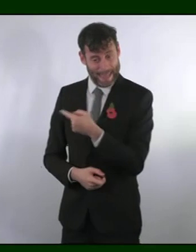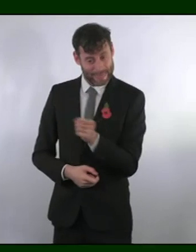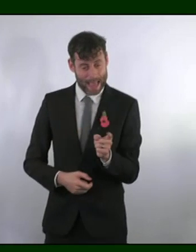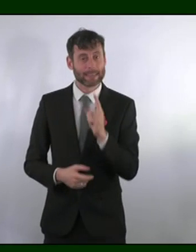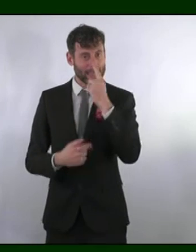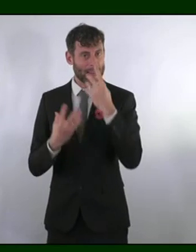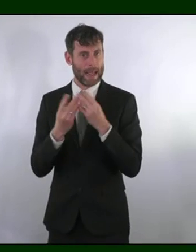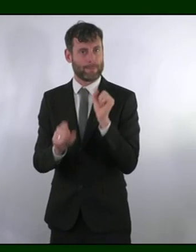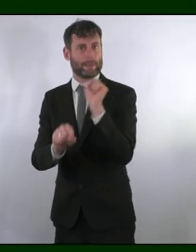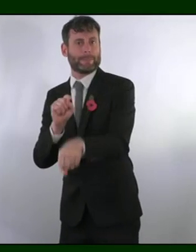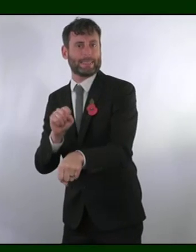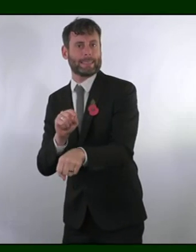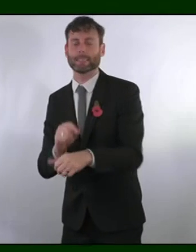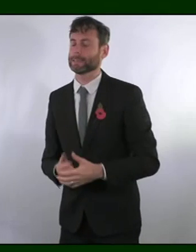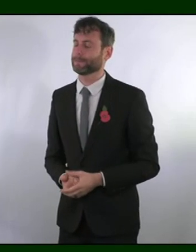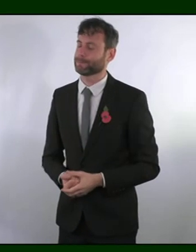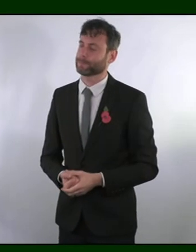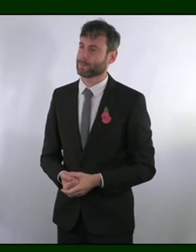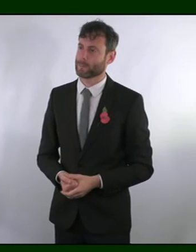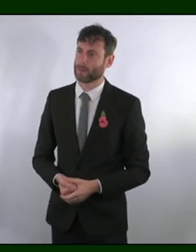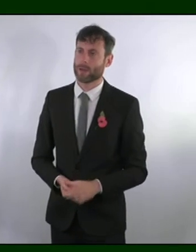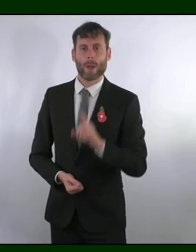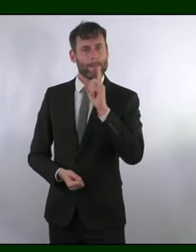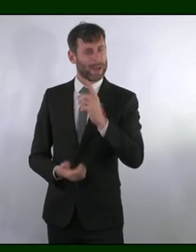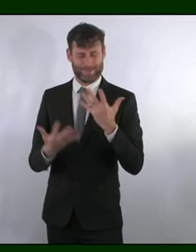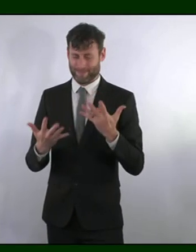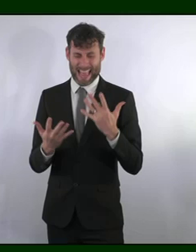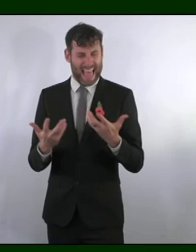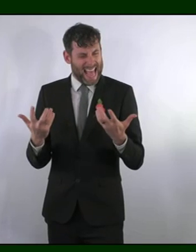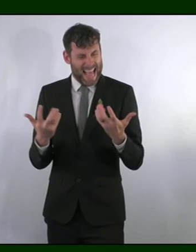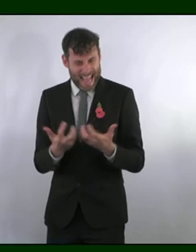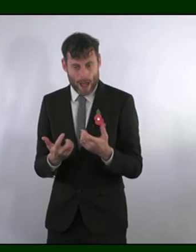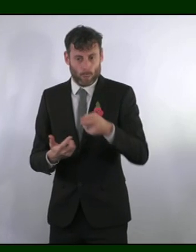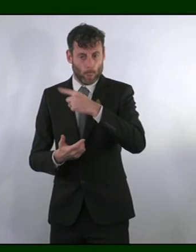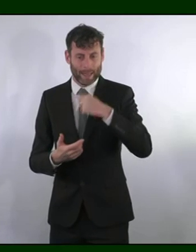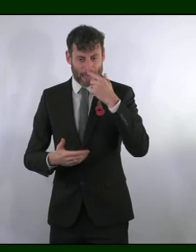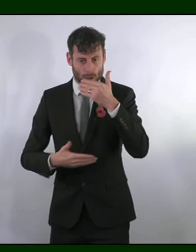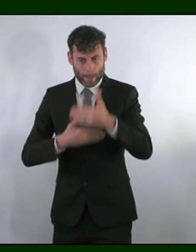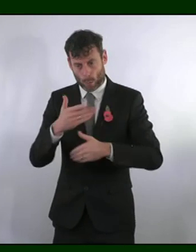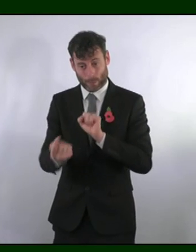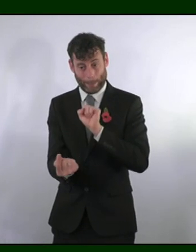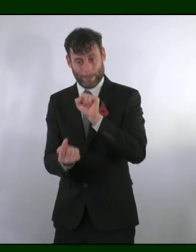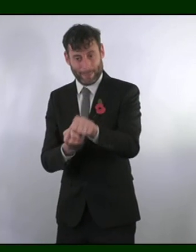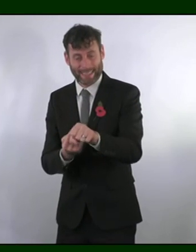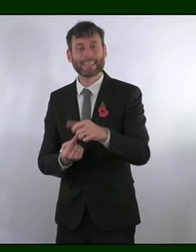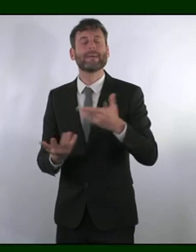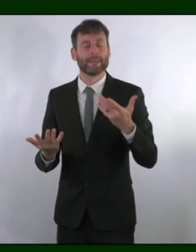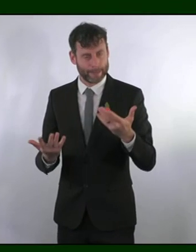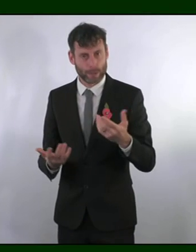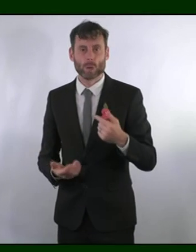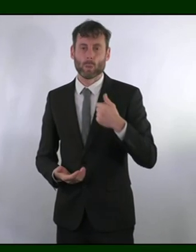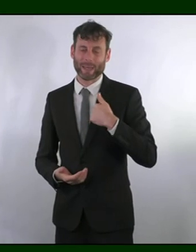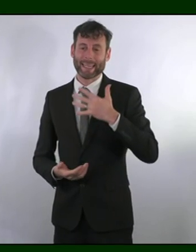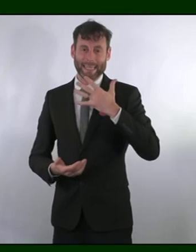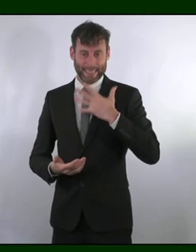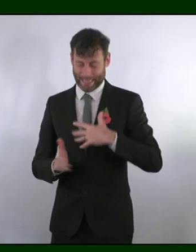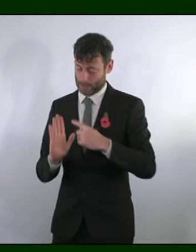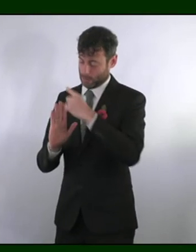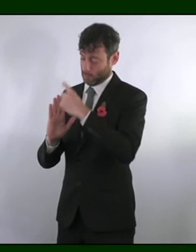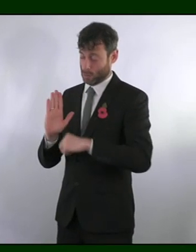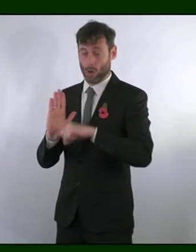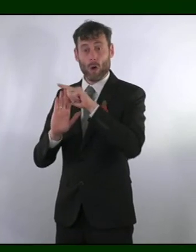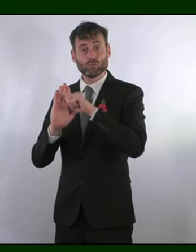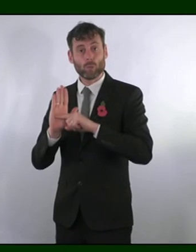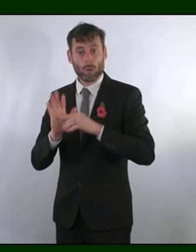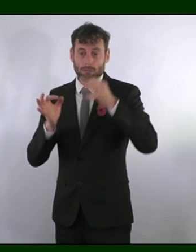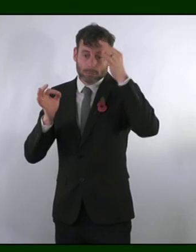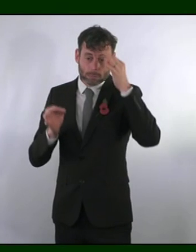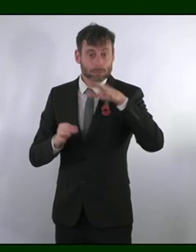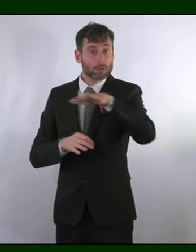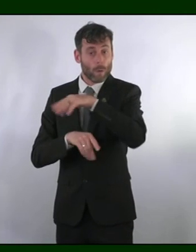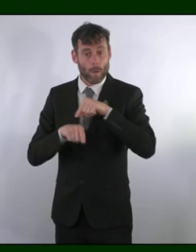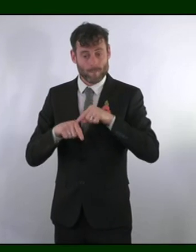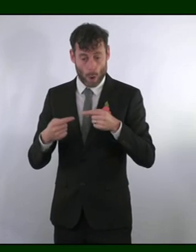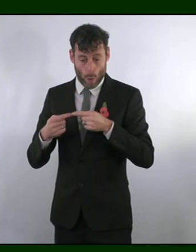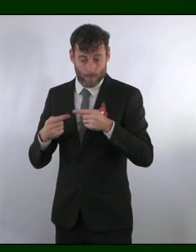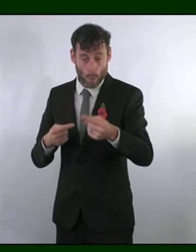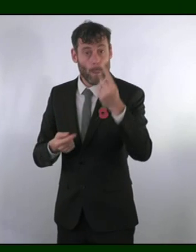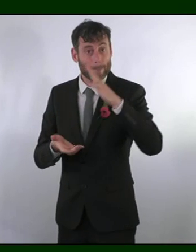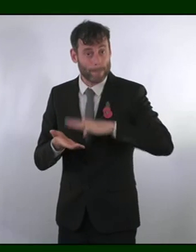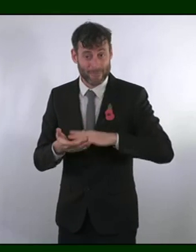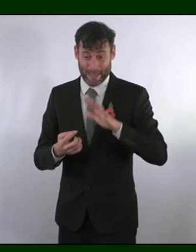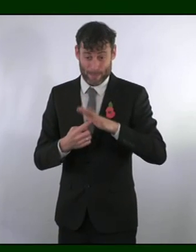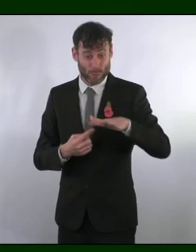But I must stress that the way to get ourselves in the best position to achieve that is to make the current restrictions work so that we can come out well, back into the tiers on 2 December.